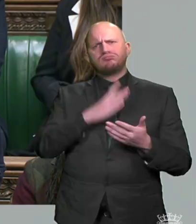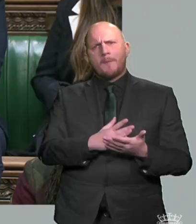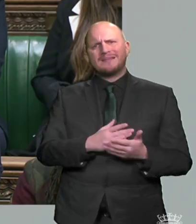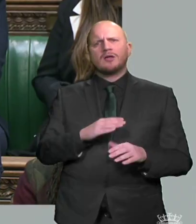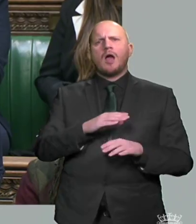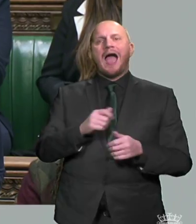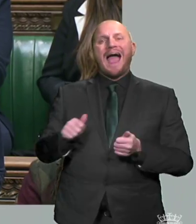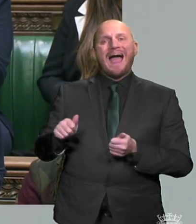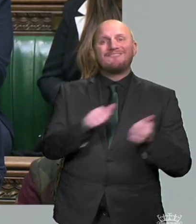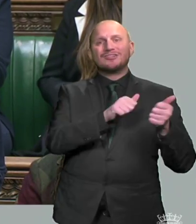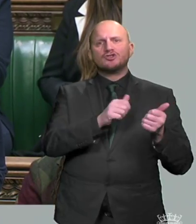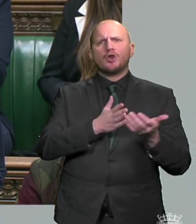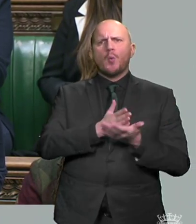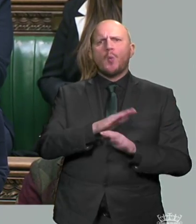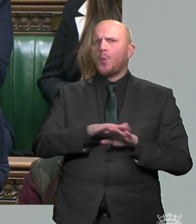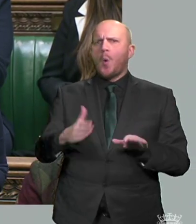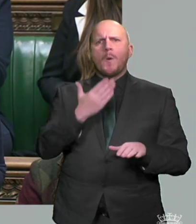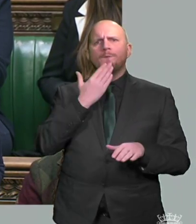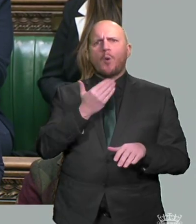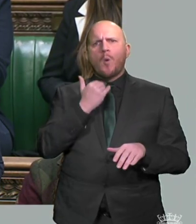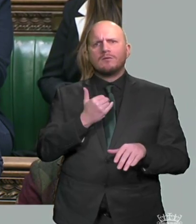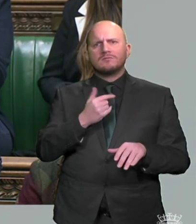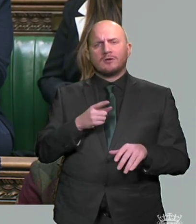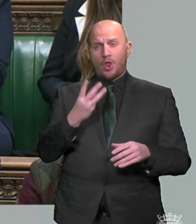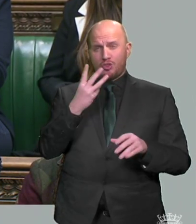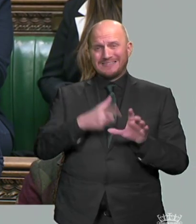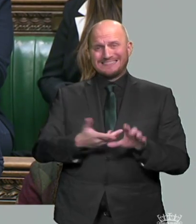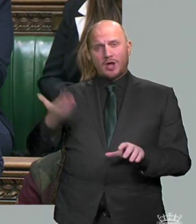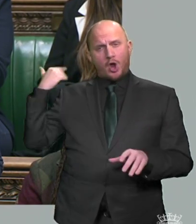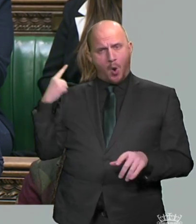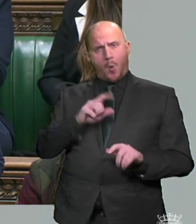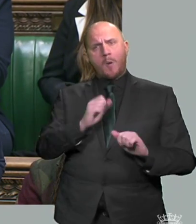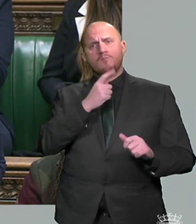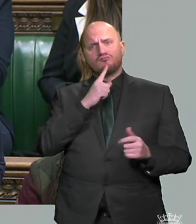Enfield has the highest rate of section 21 evictions in London.